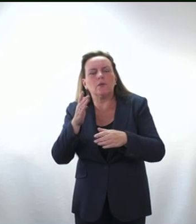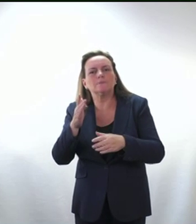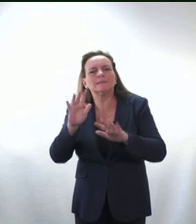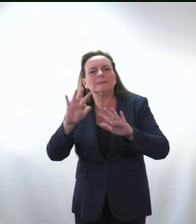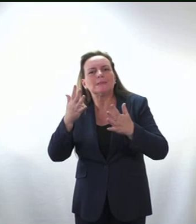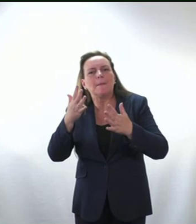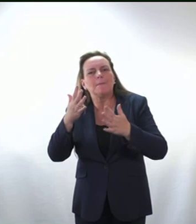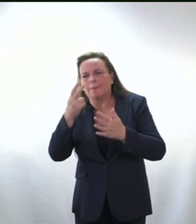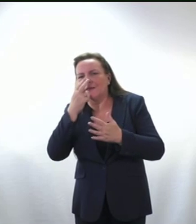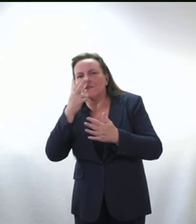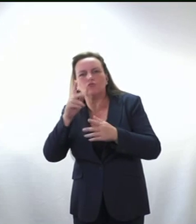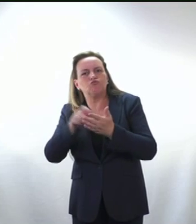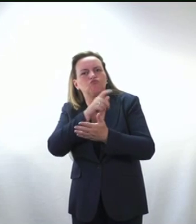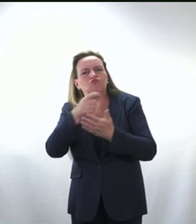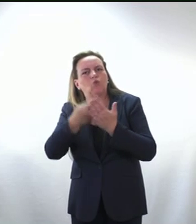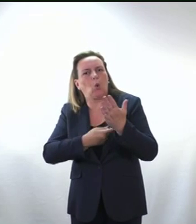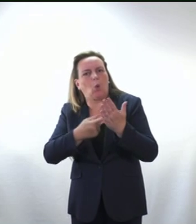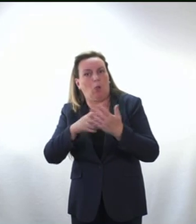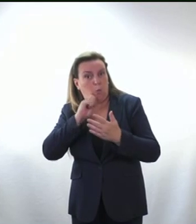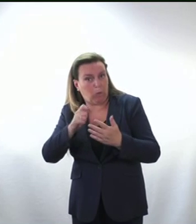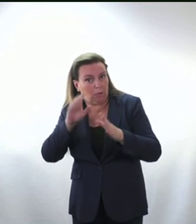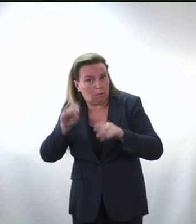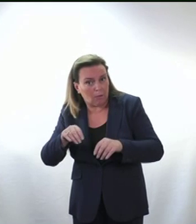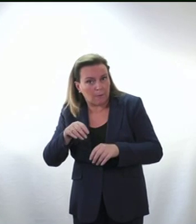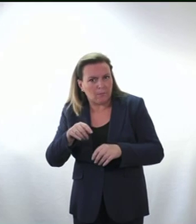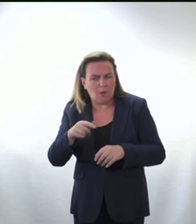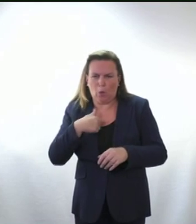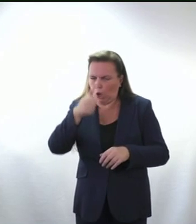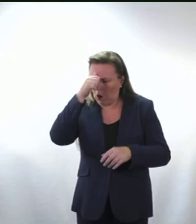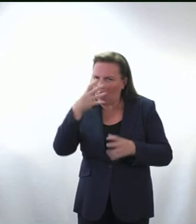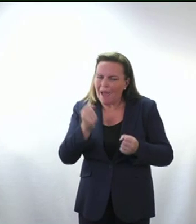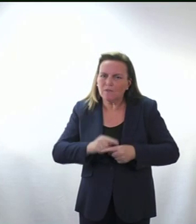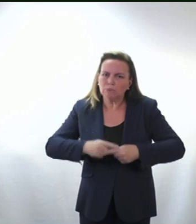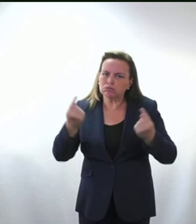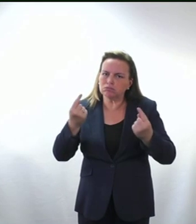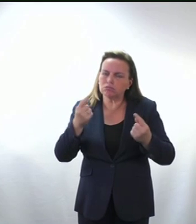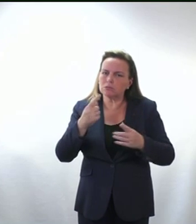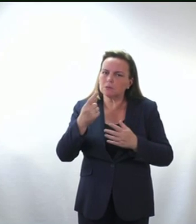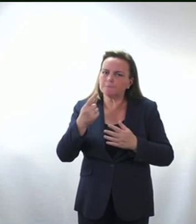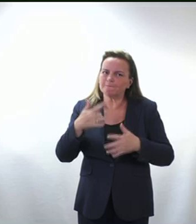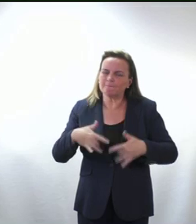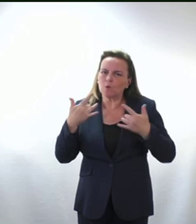The Prime Minister knows that there are deeply held views across the country in different ways on this.